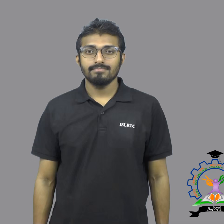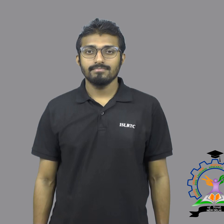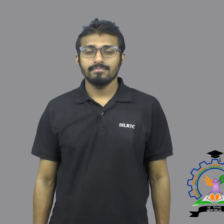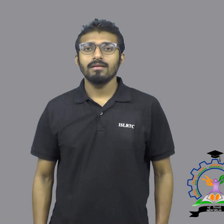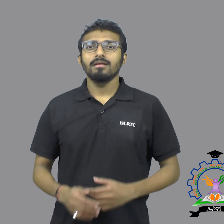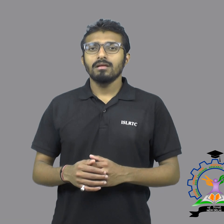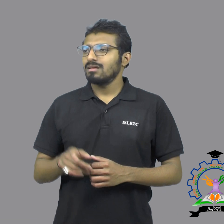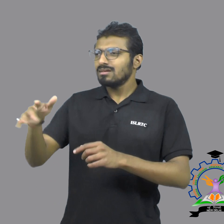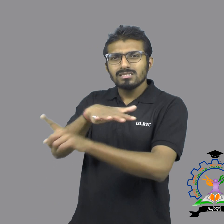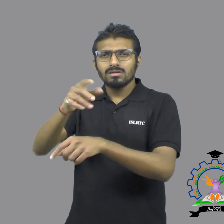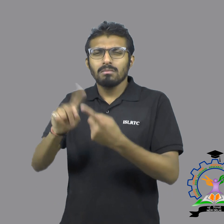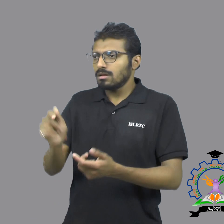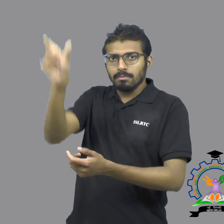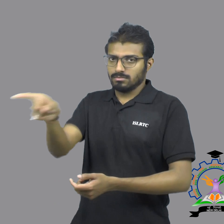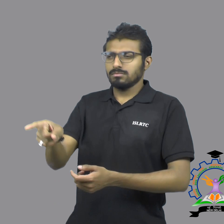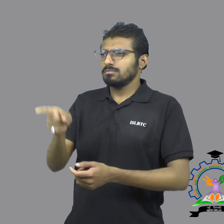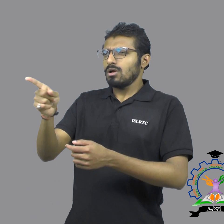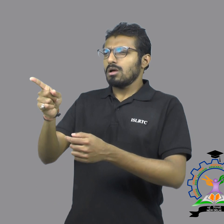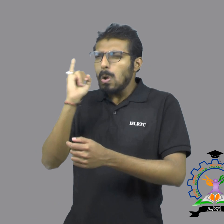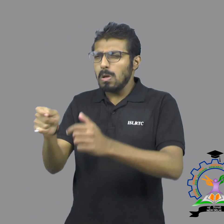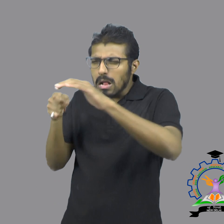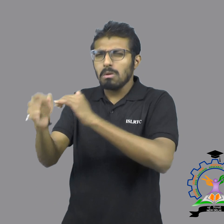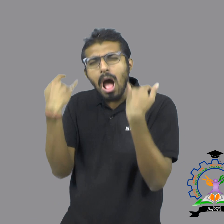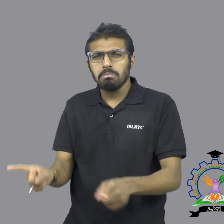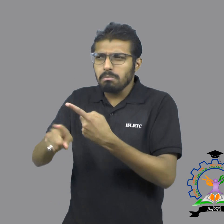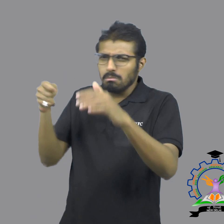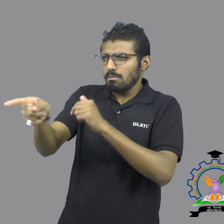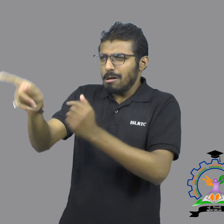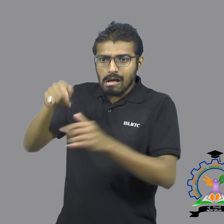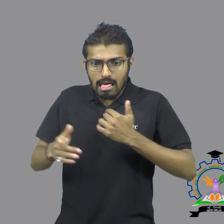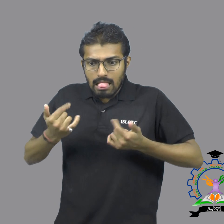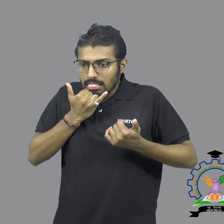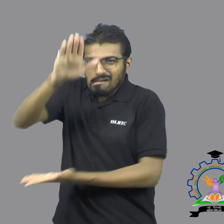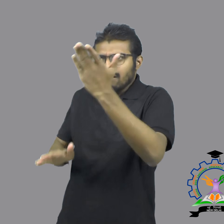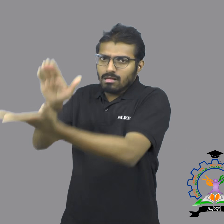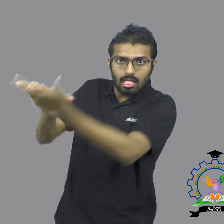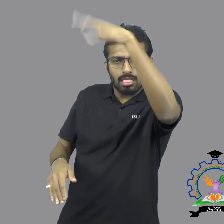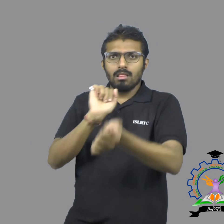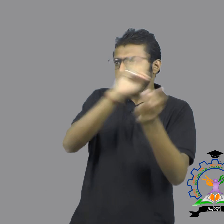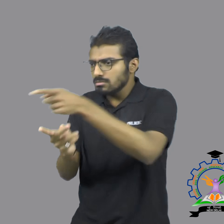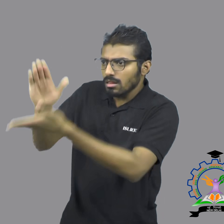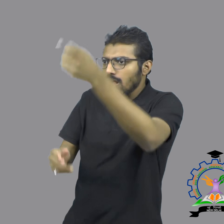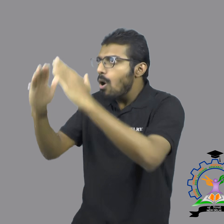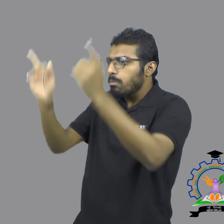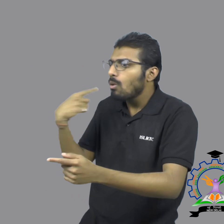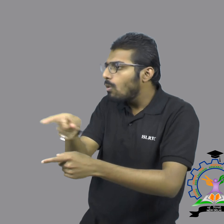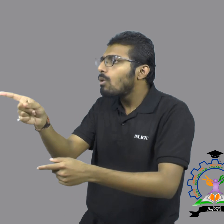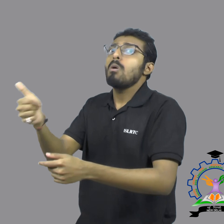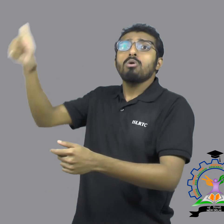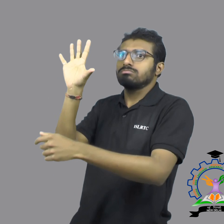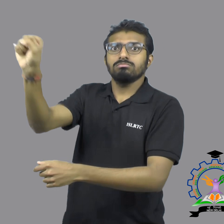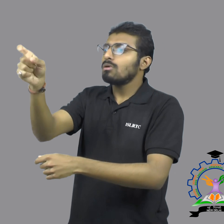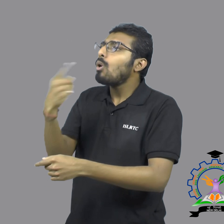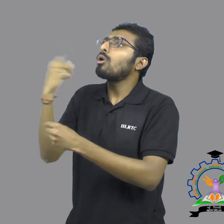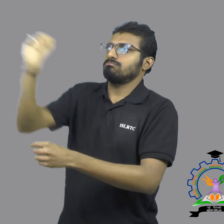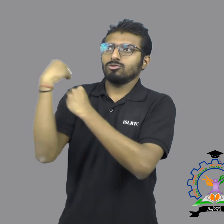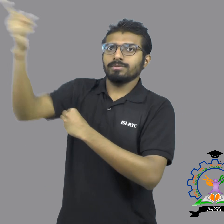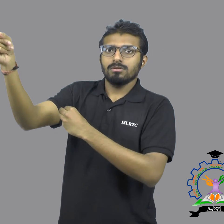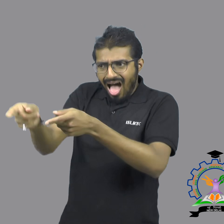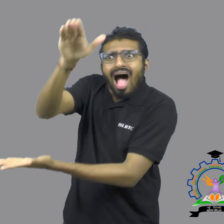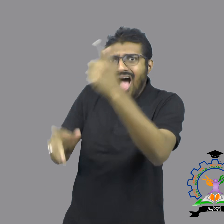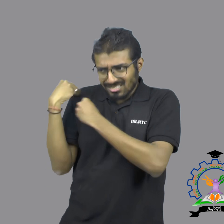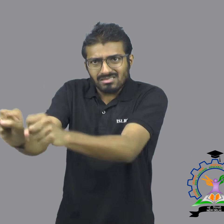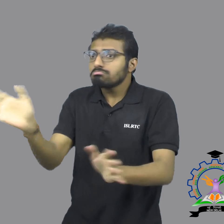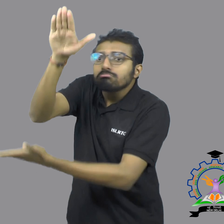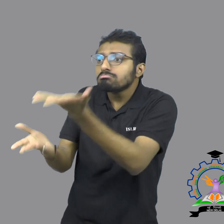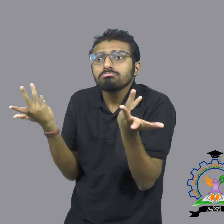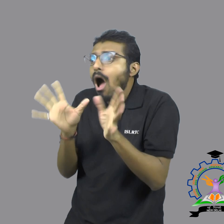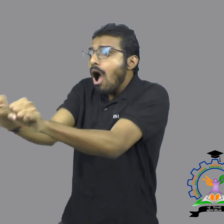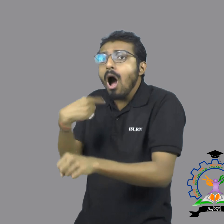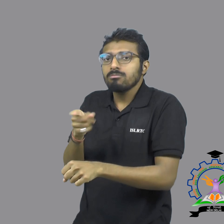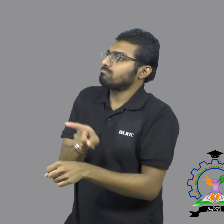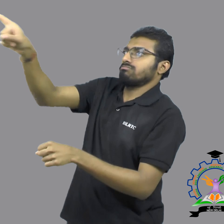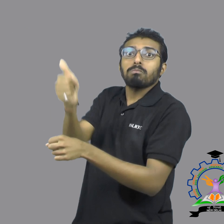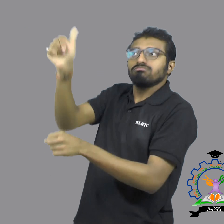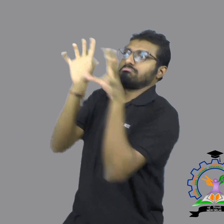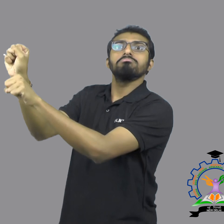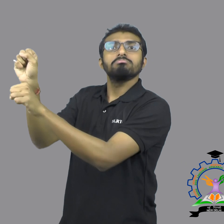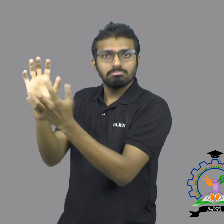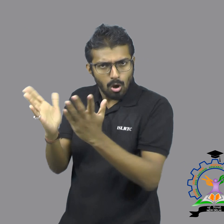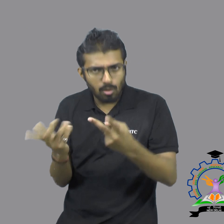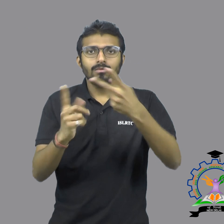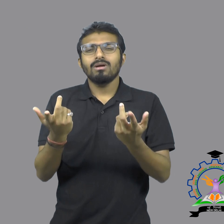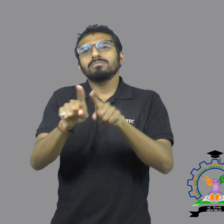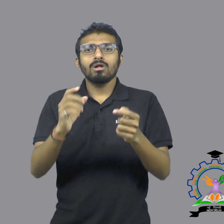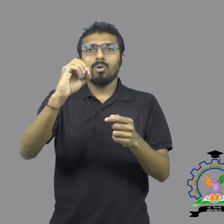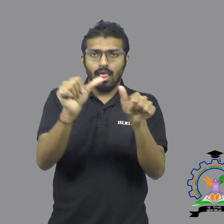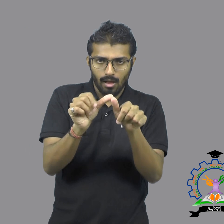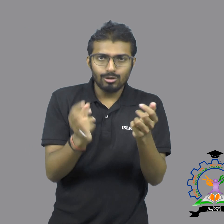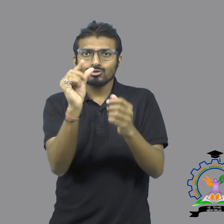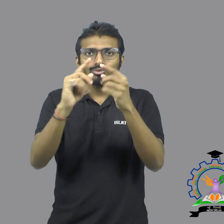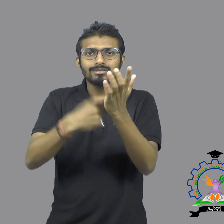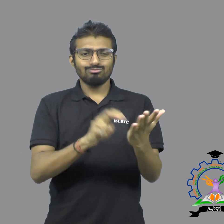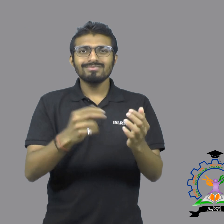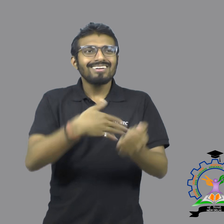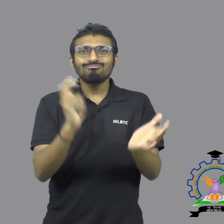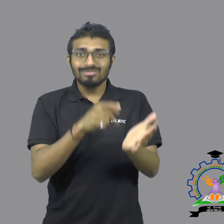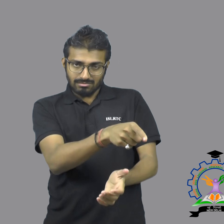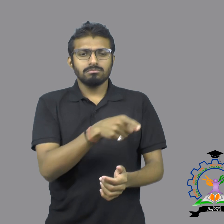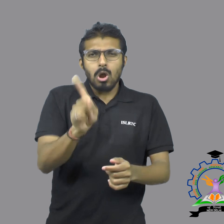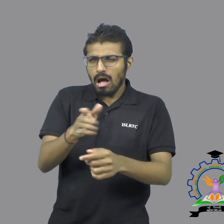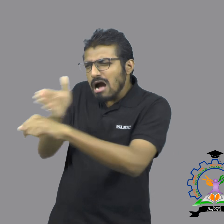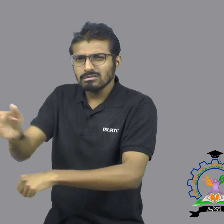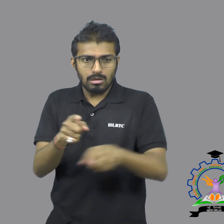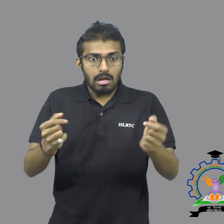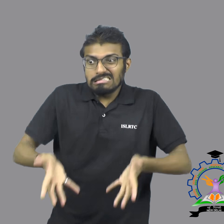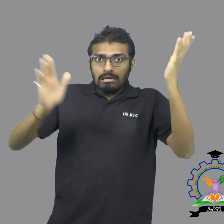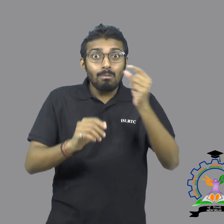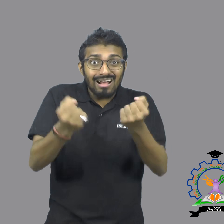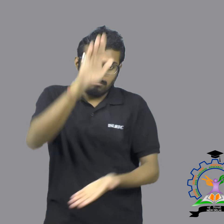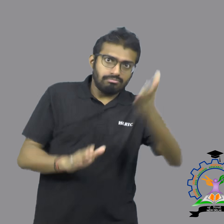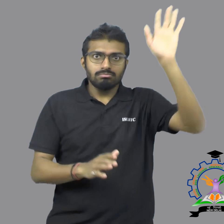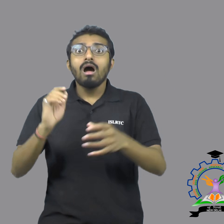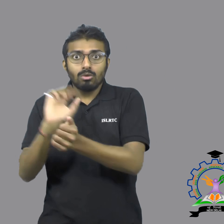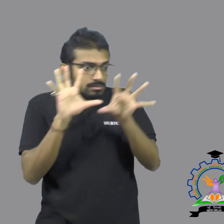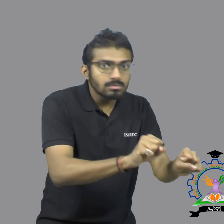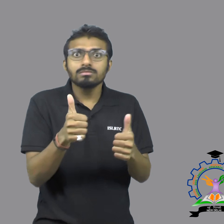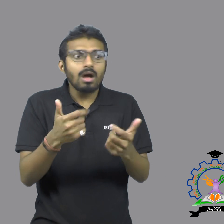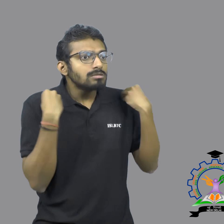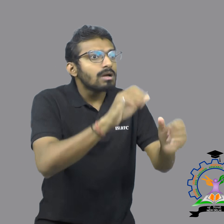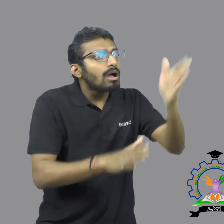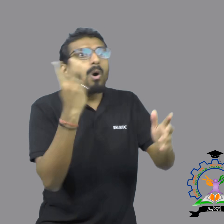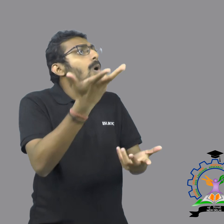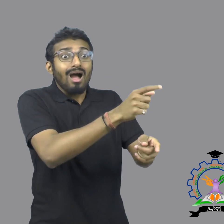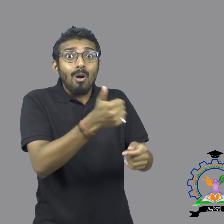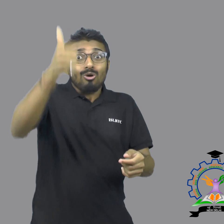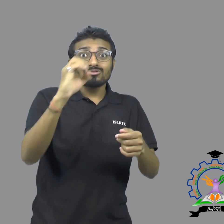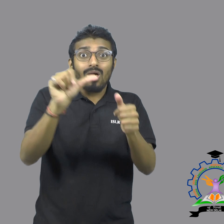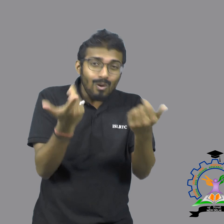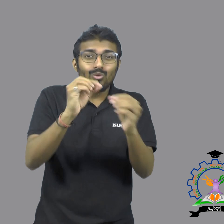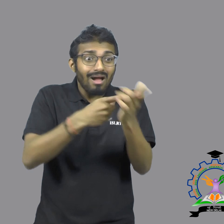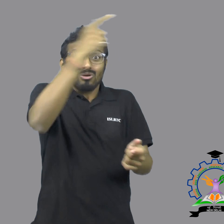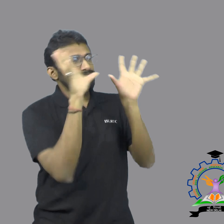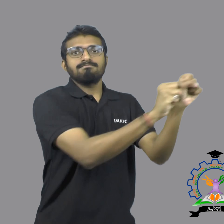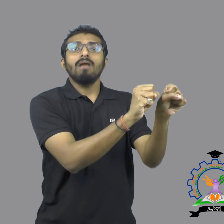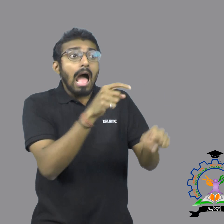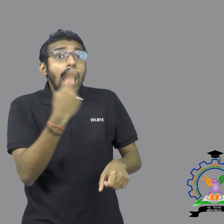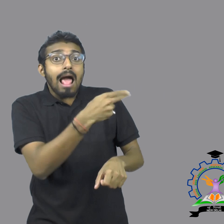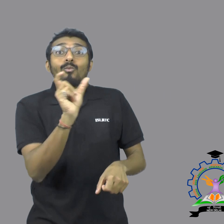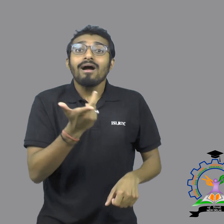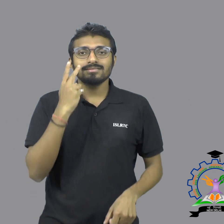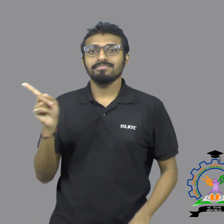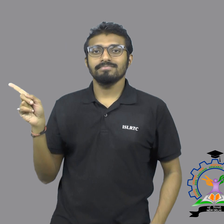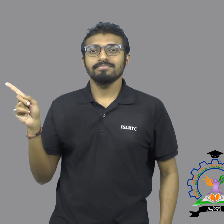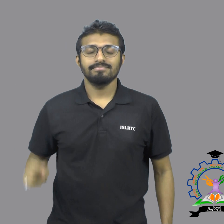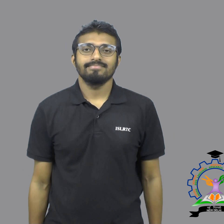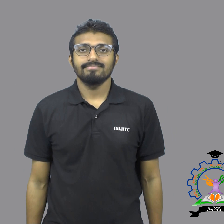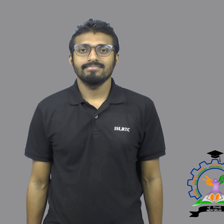Vicarious Liability